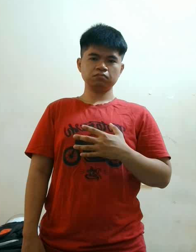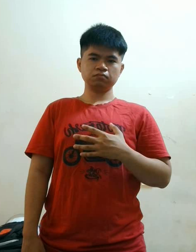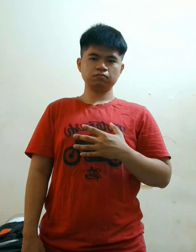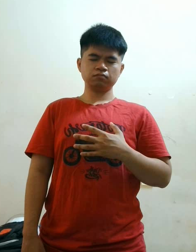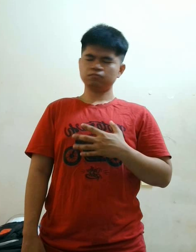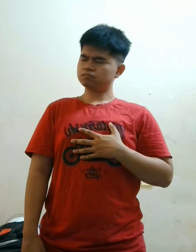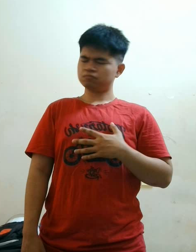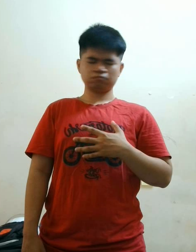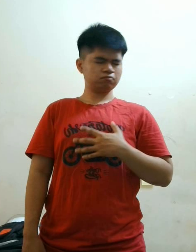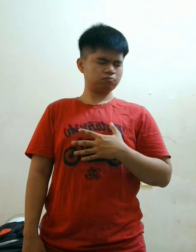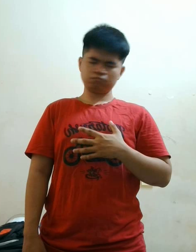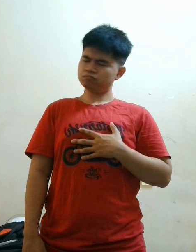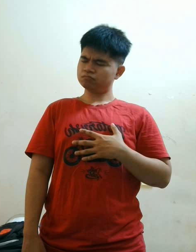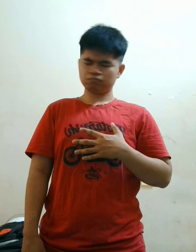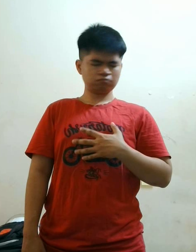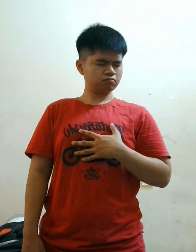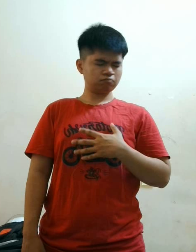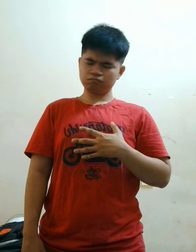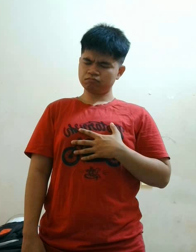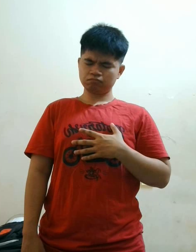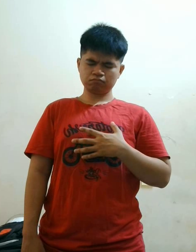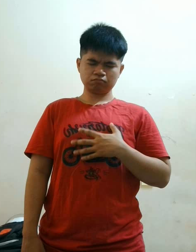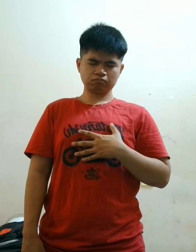khong thich